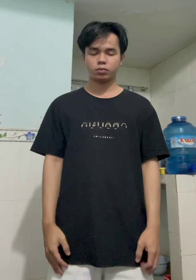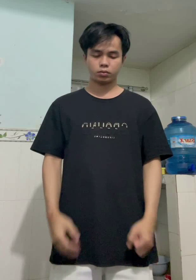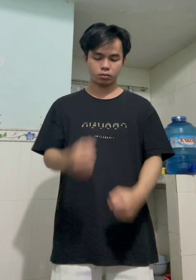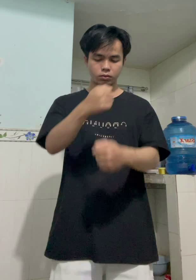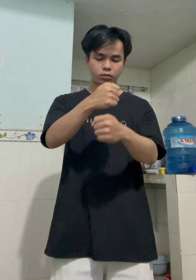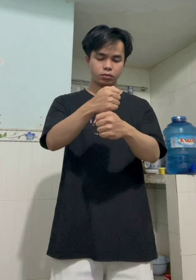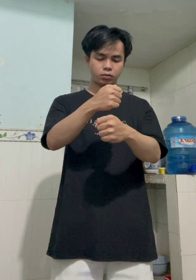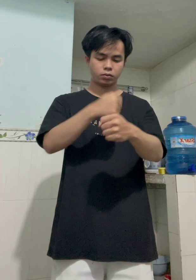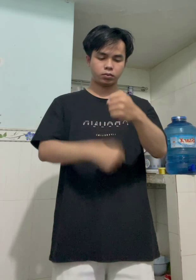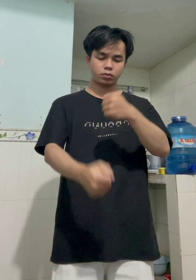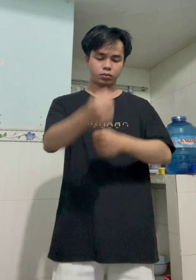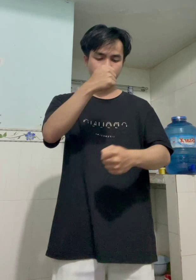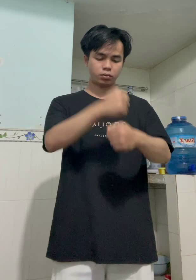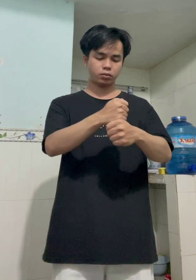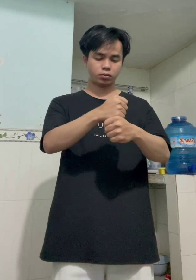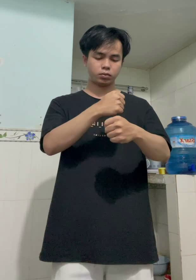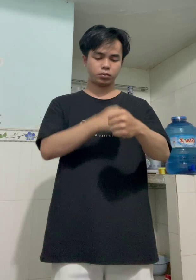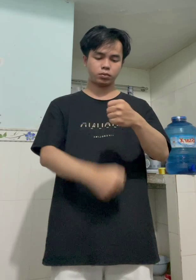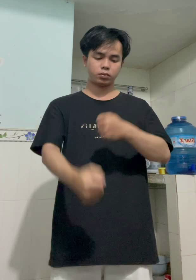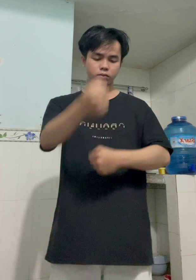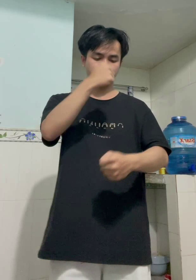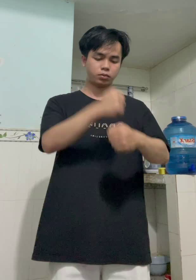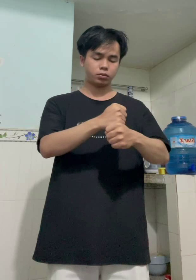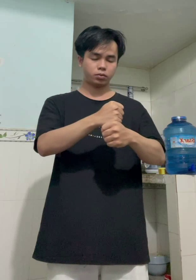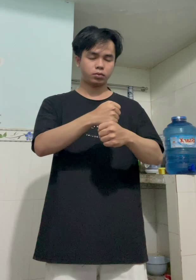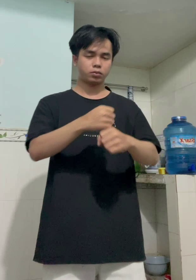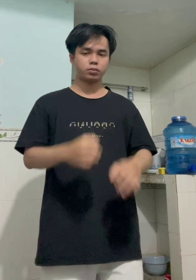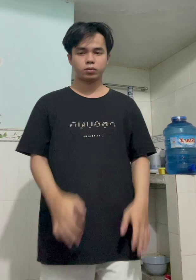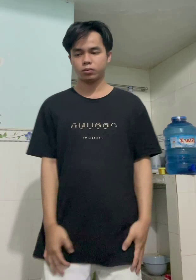quanh nam